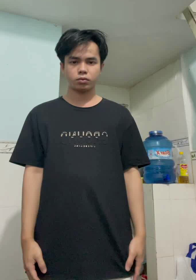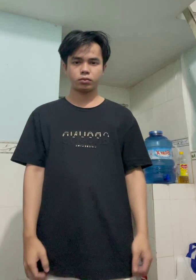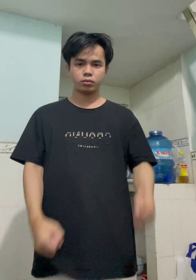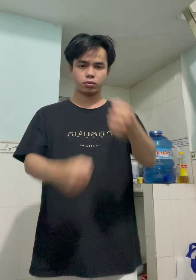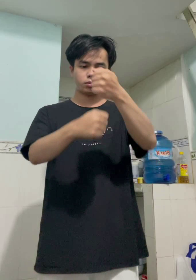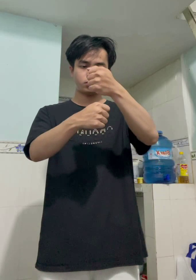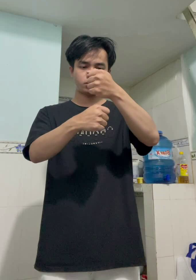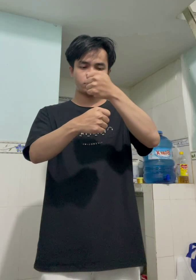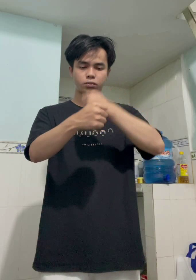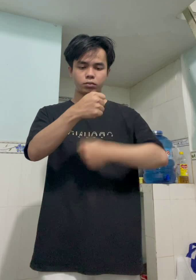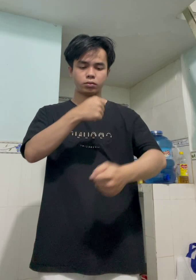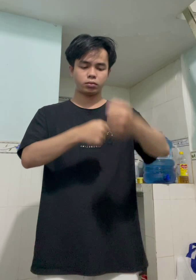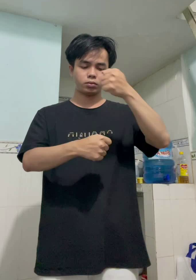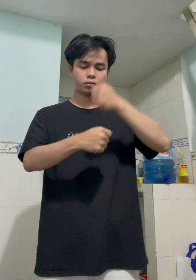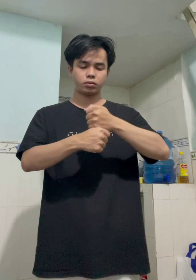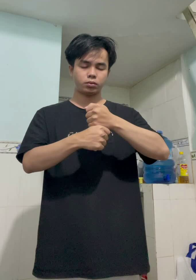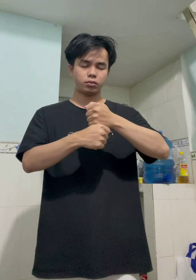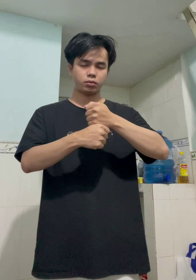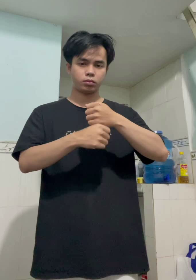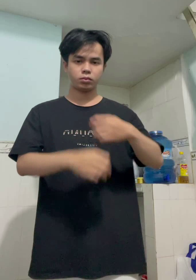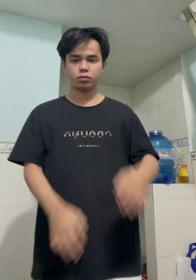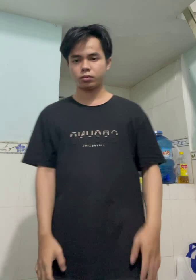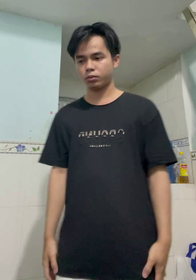nam